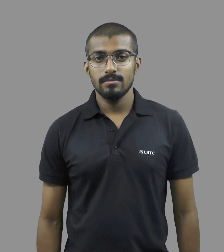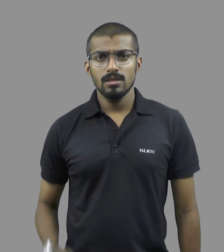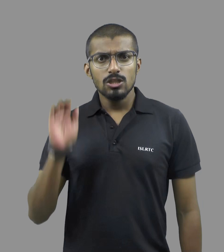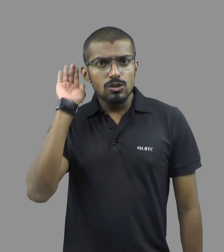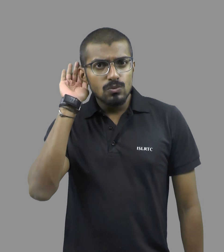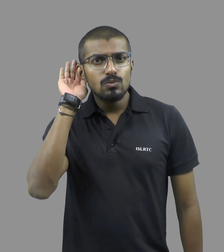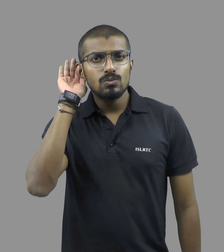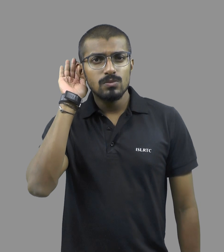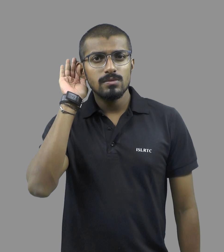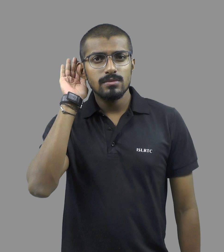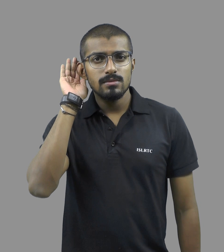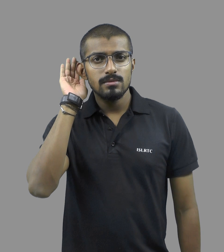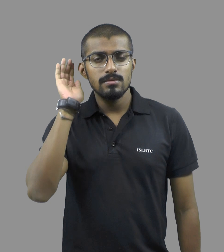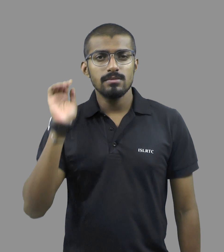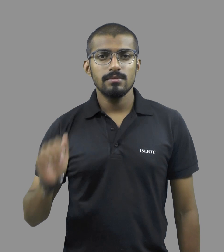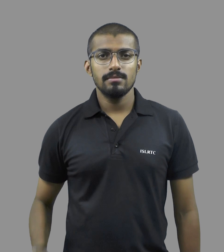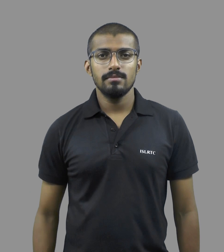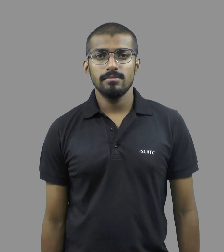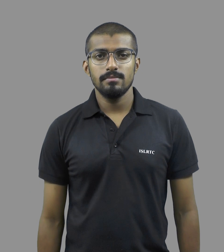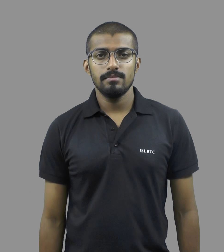News